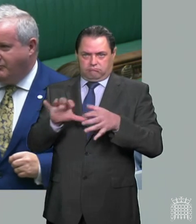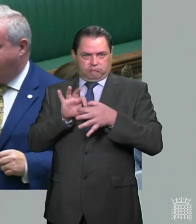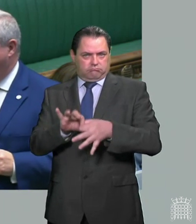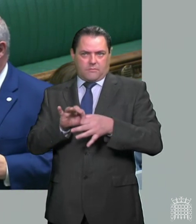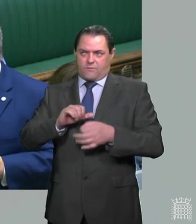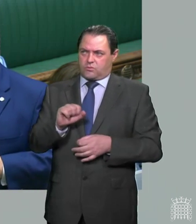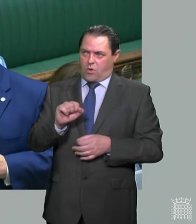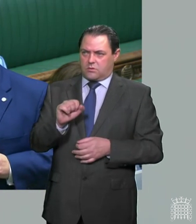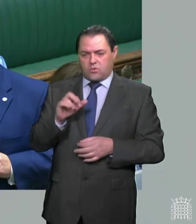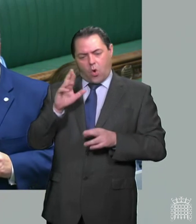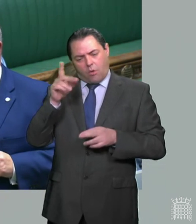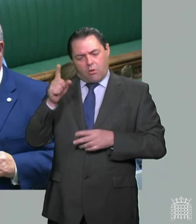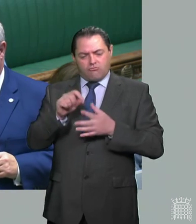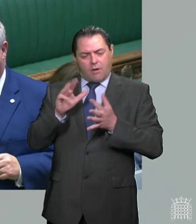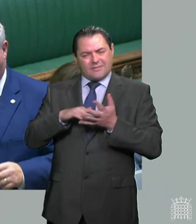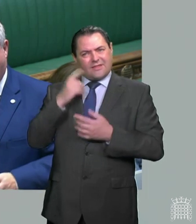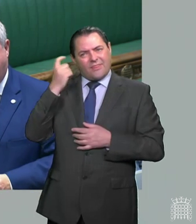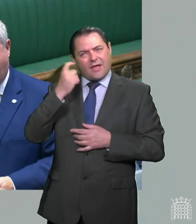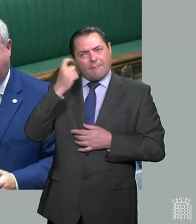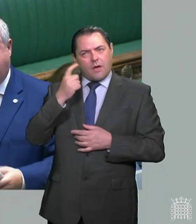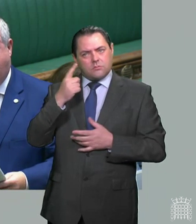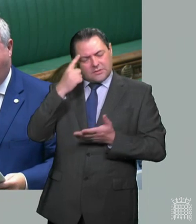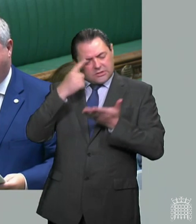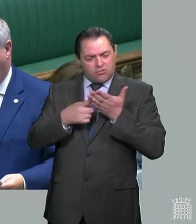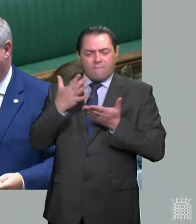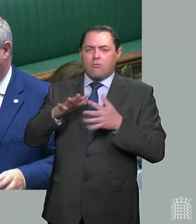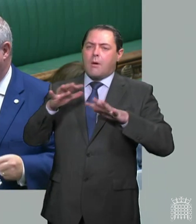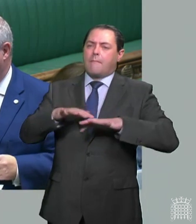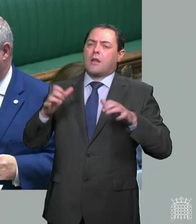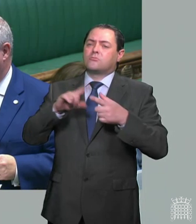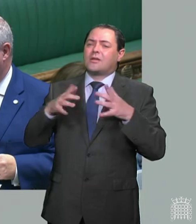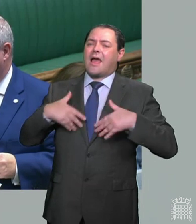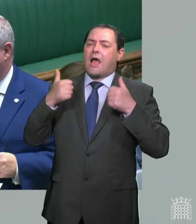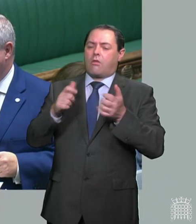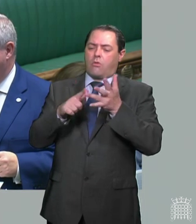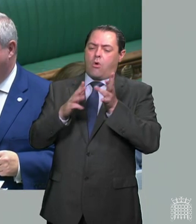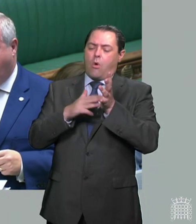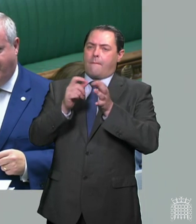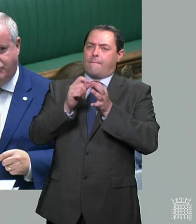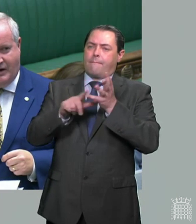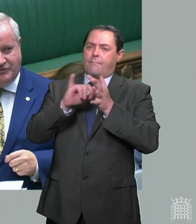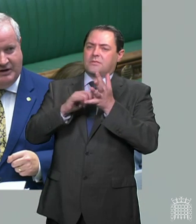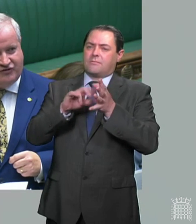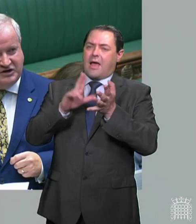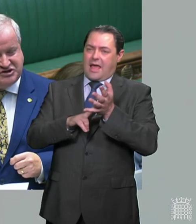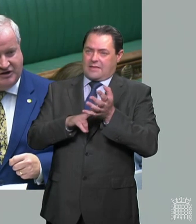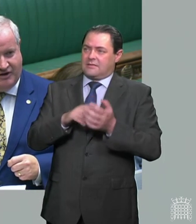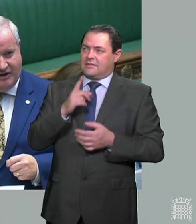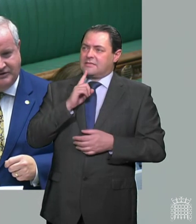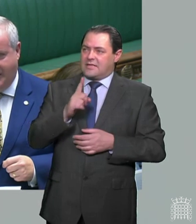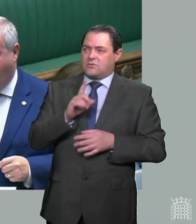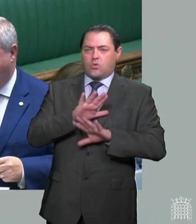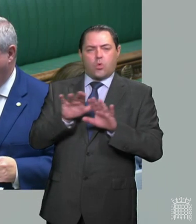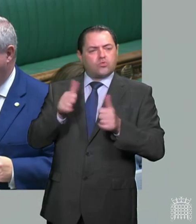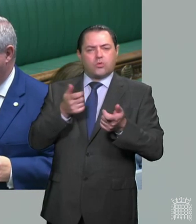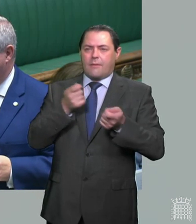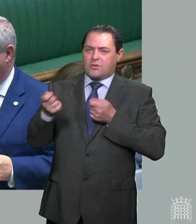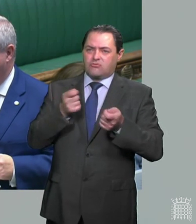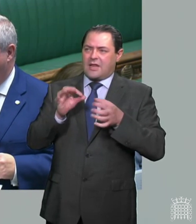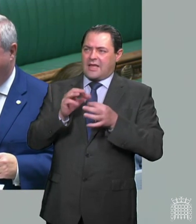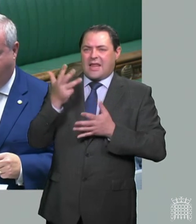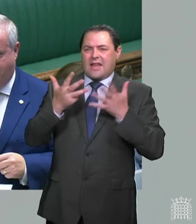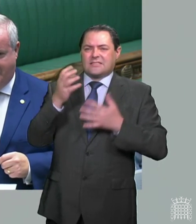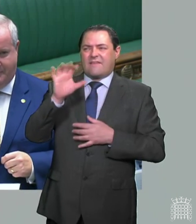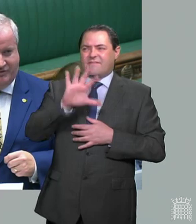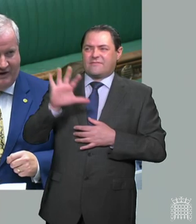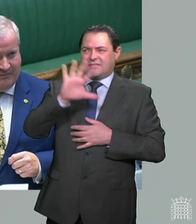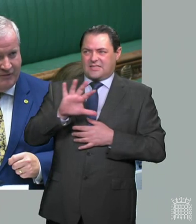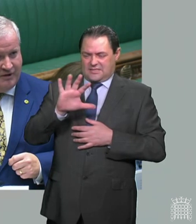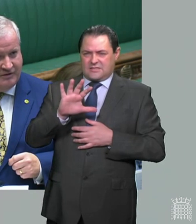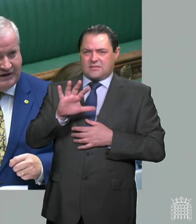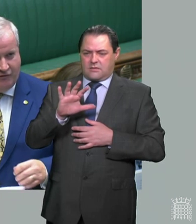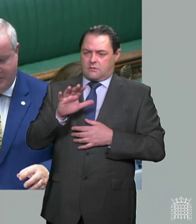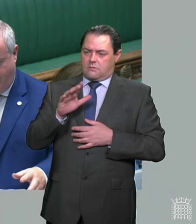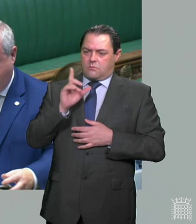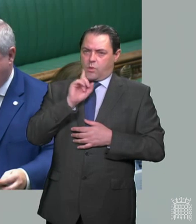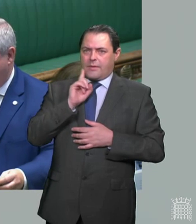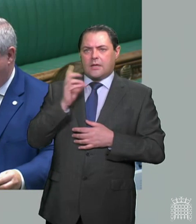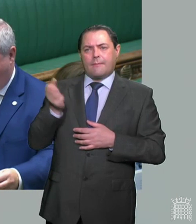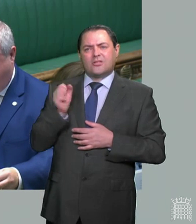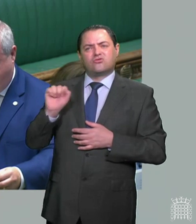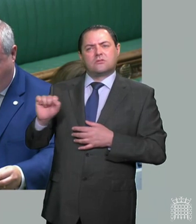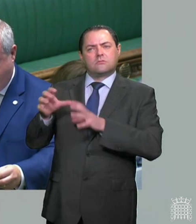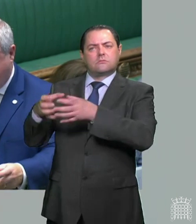I hope the Prime Minister will be reflecting on the judgment from the Parliamentary and Health Service Ombudsman yesterday, which judged that there was “maladministration” in dealing with the 1950s WASPI women—the Women Against State Pension Inequality.